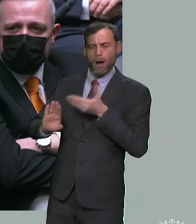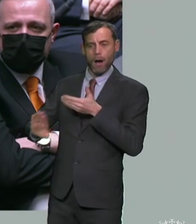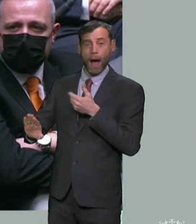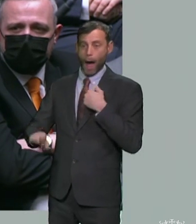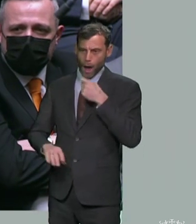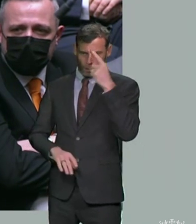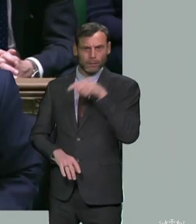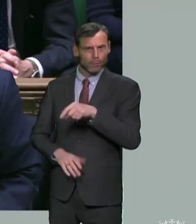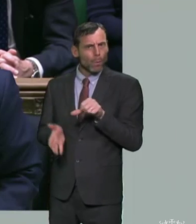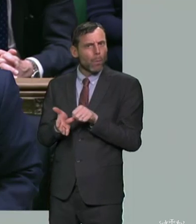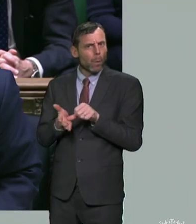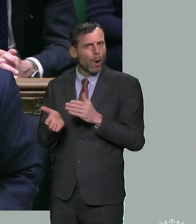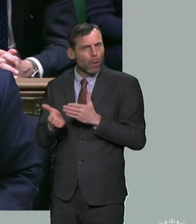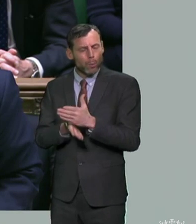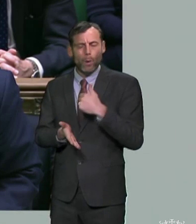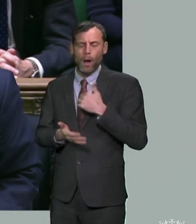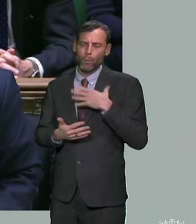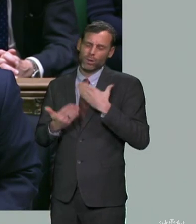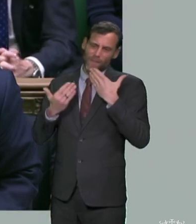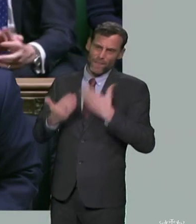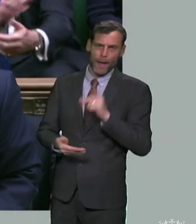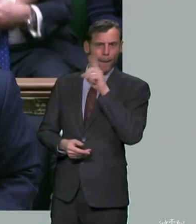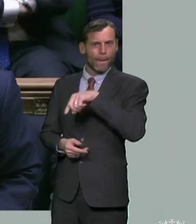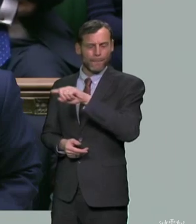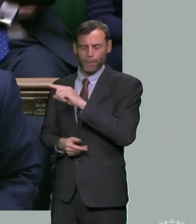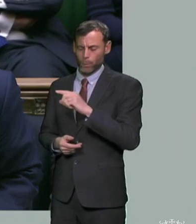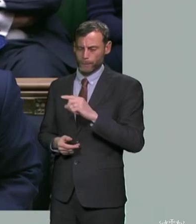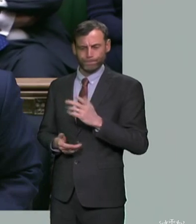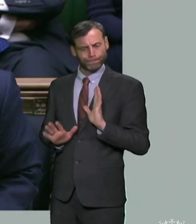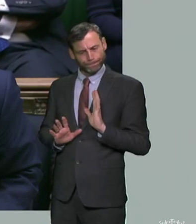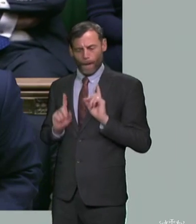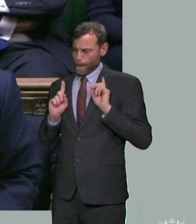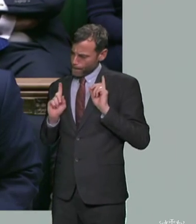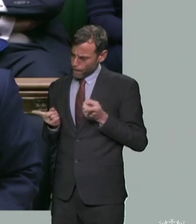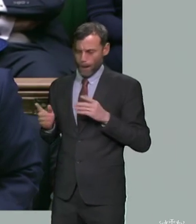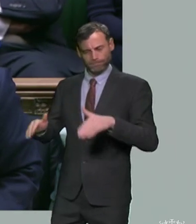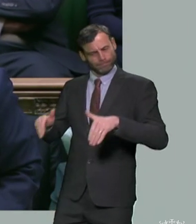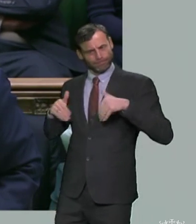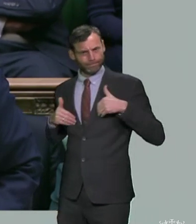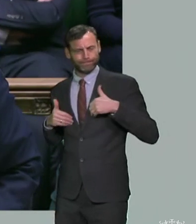I thank people very much for everything that they have done. I recognise the enormous sacrifice that people have made.